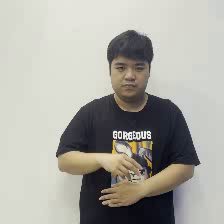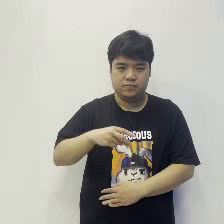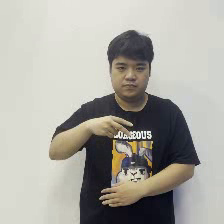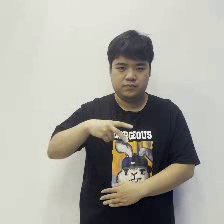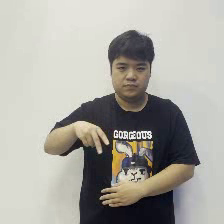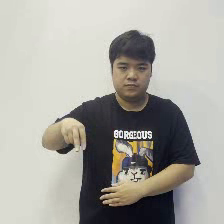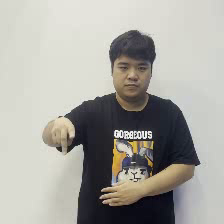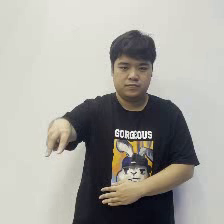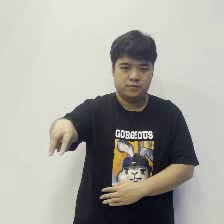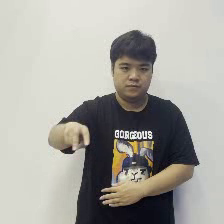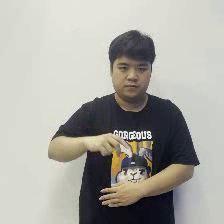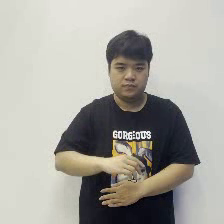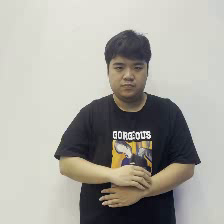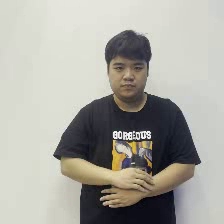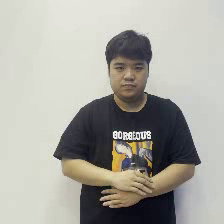Đi